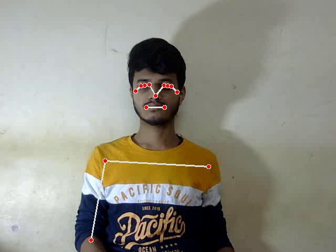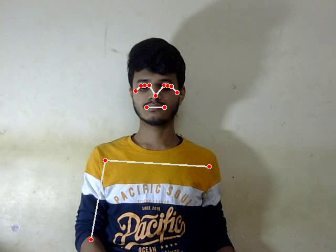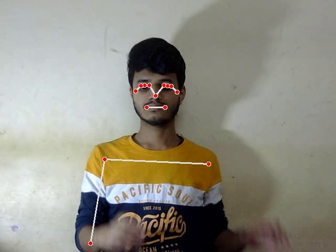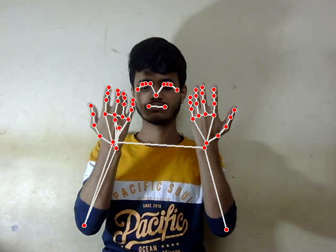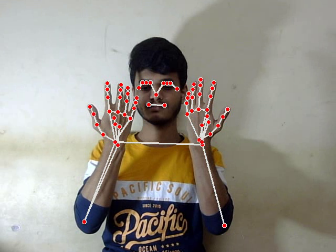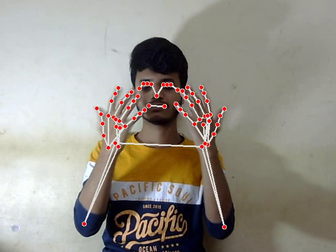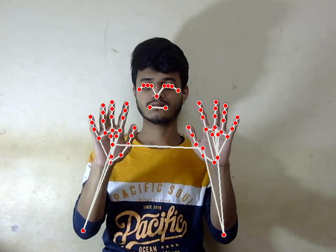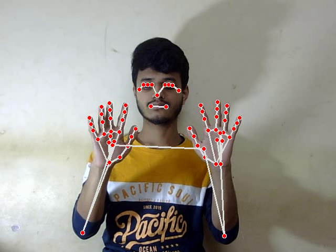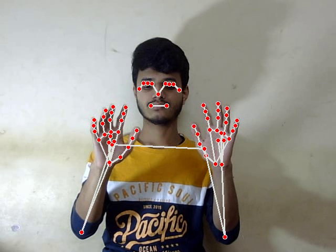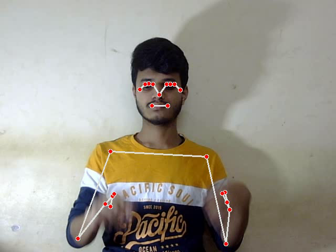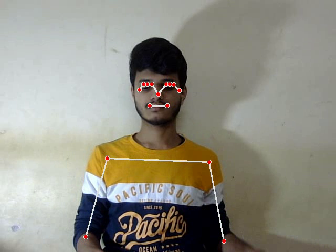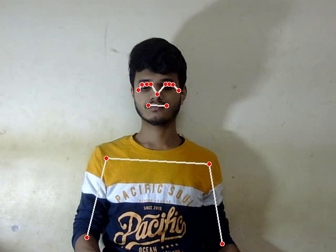finish